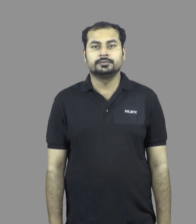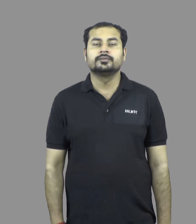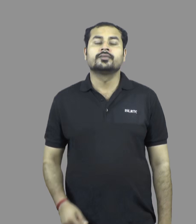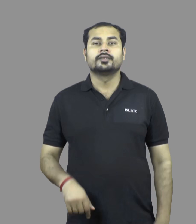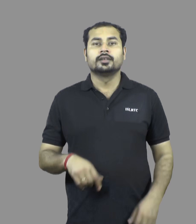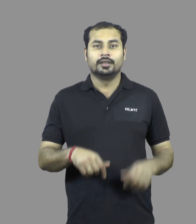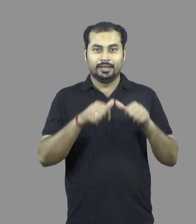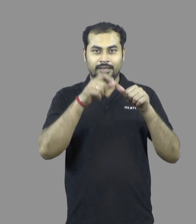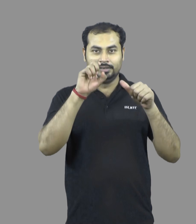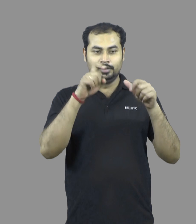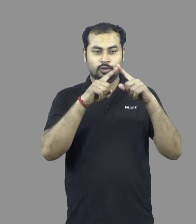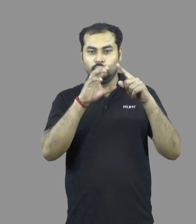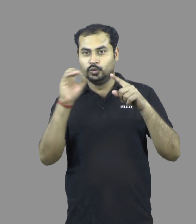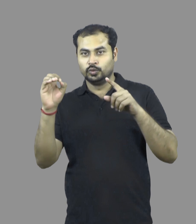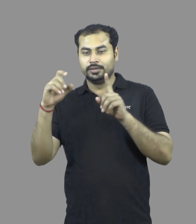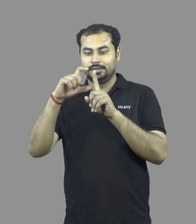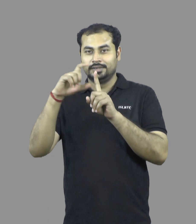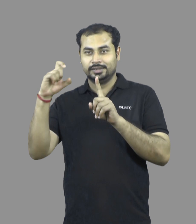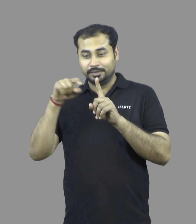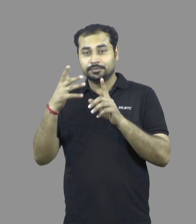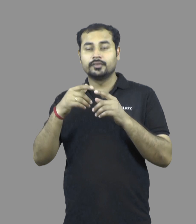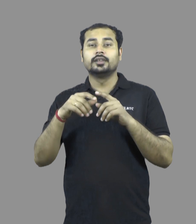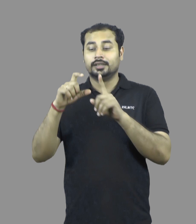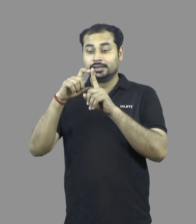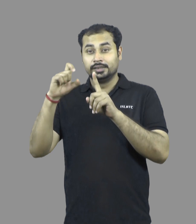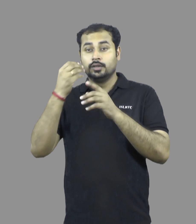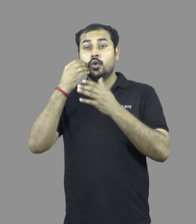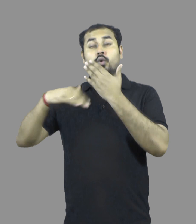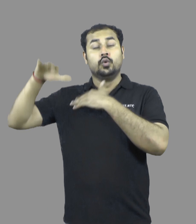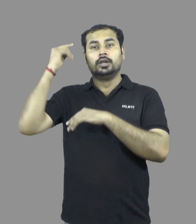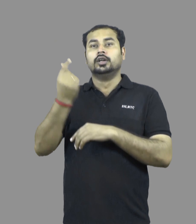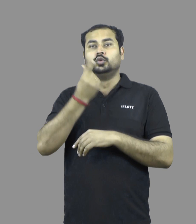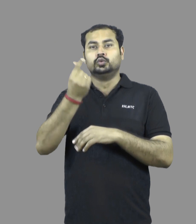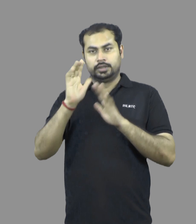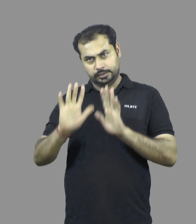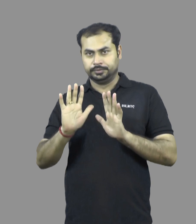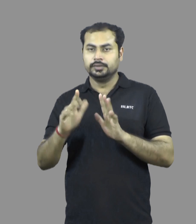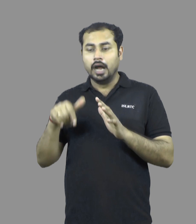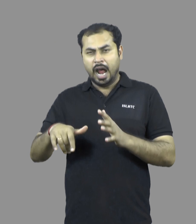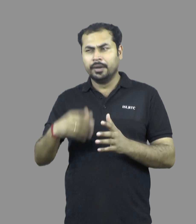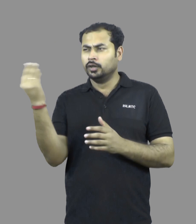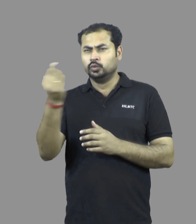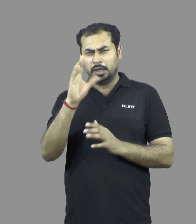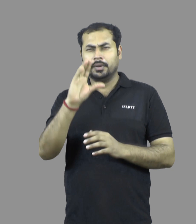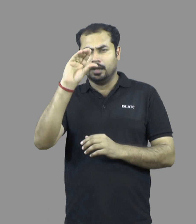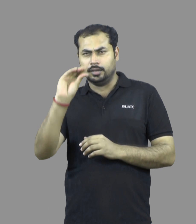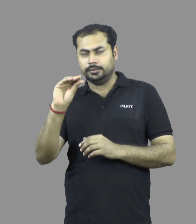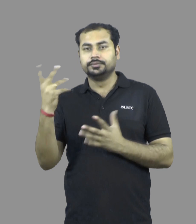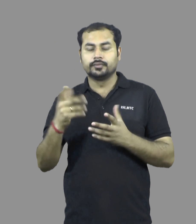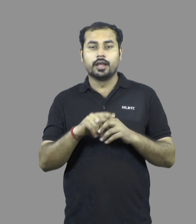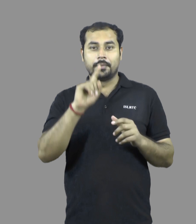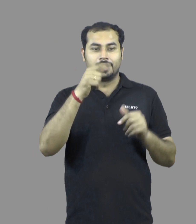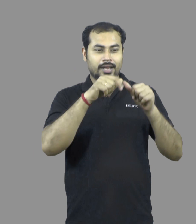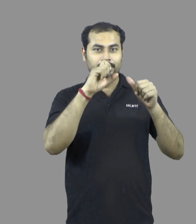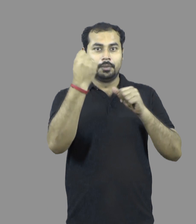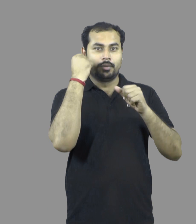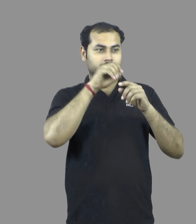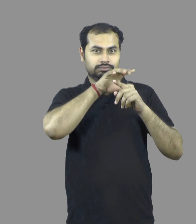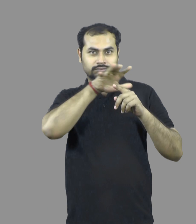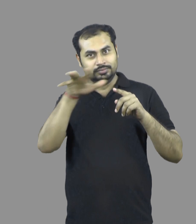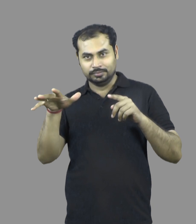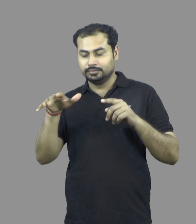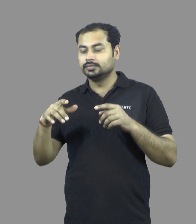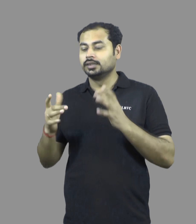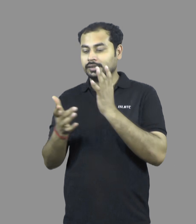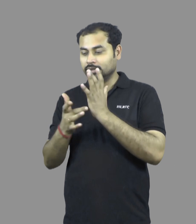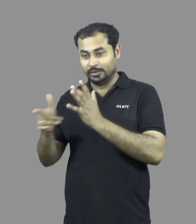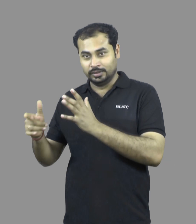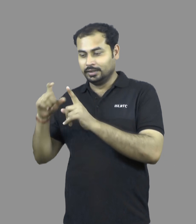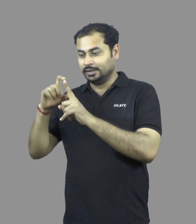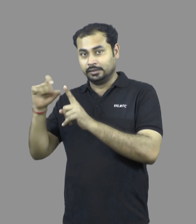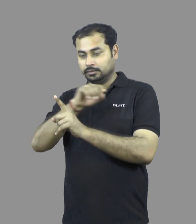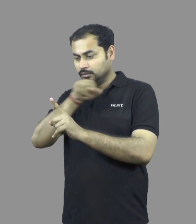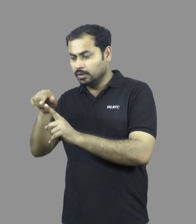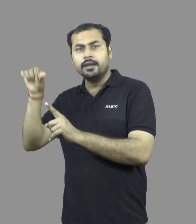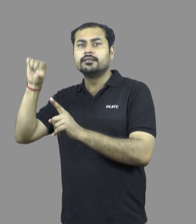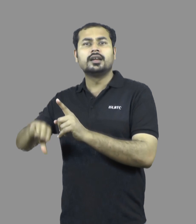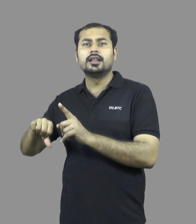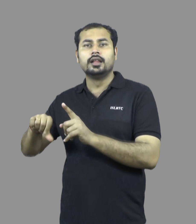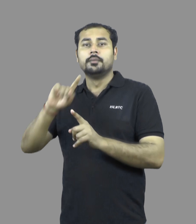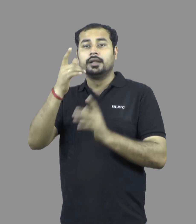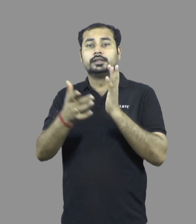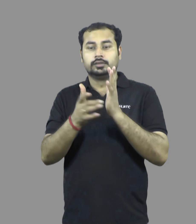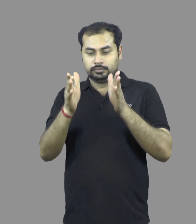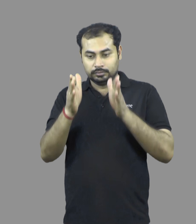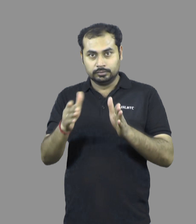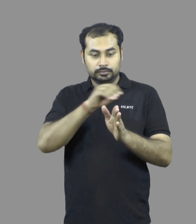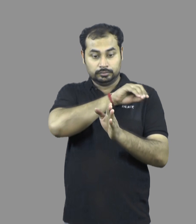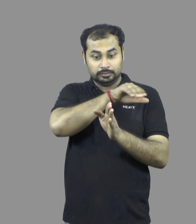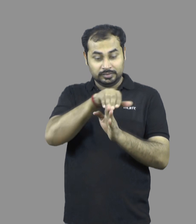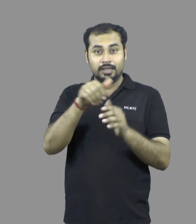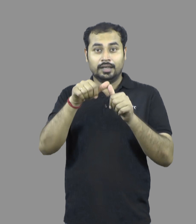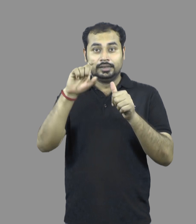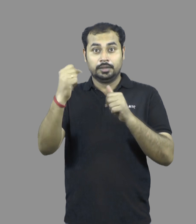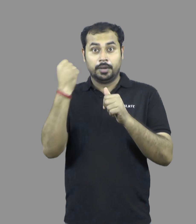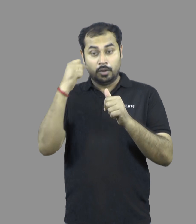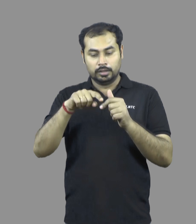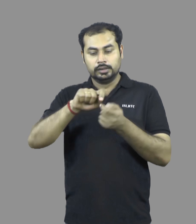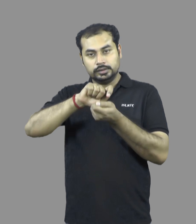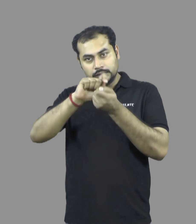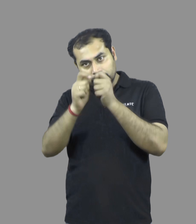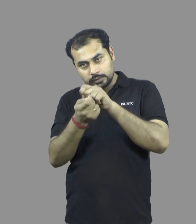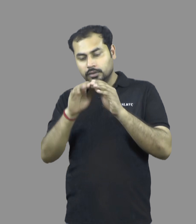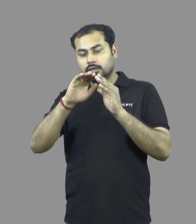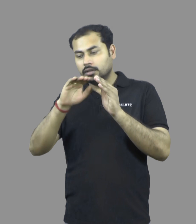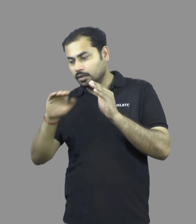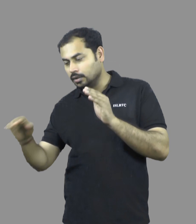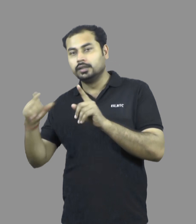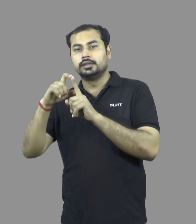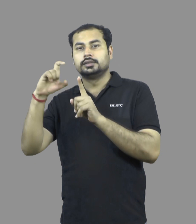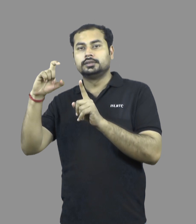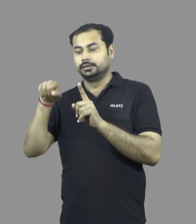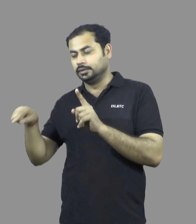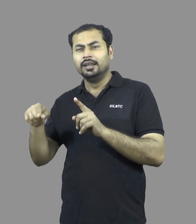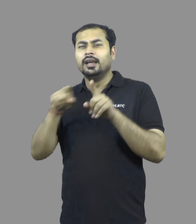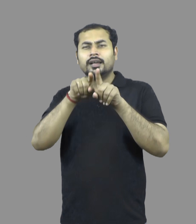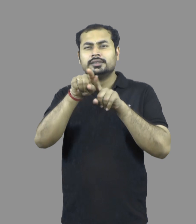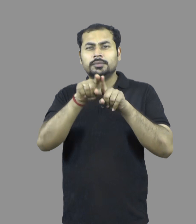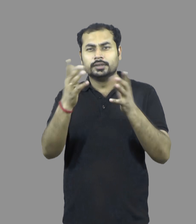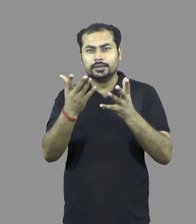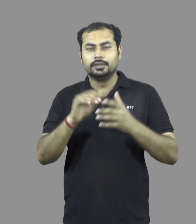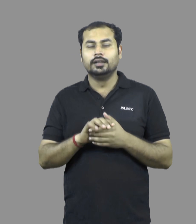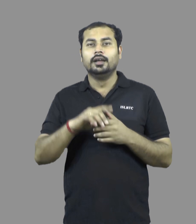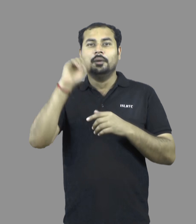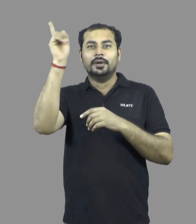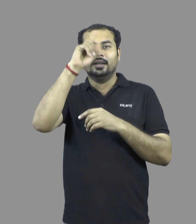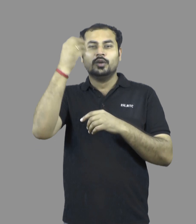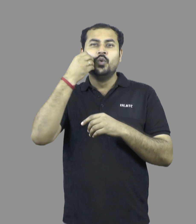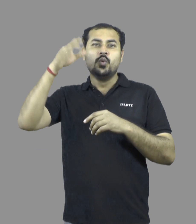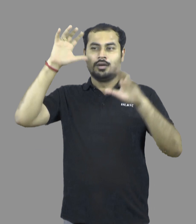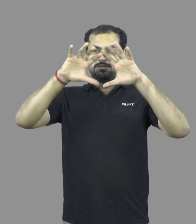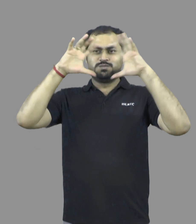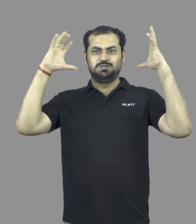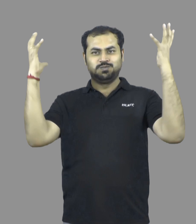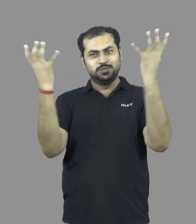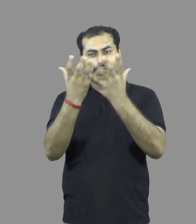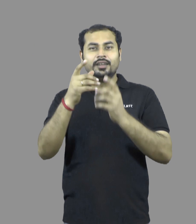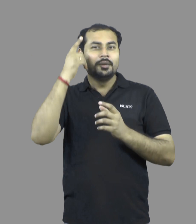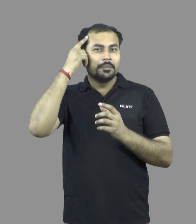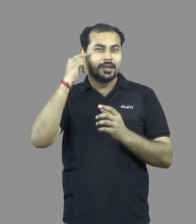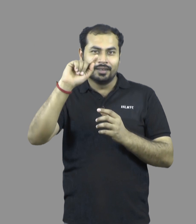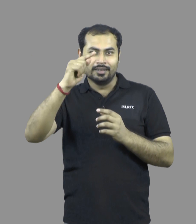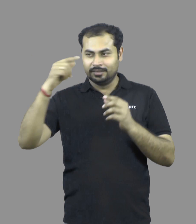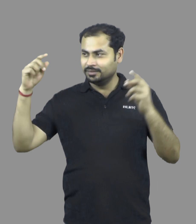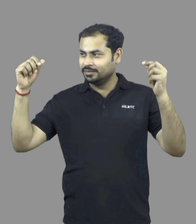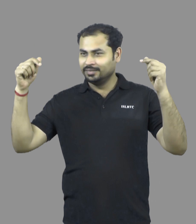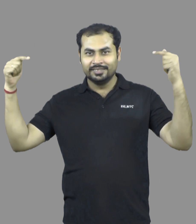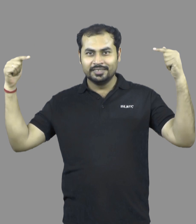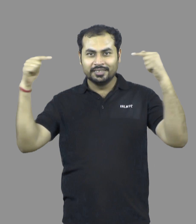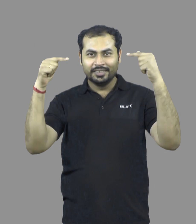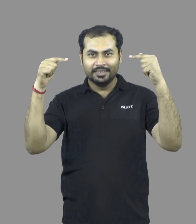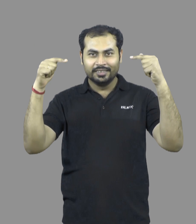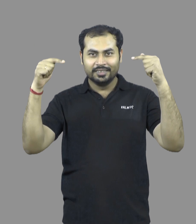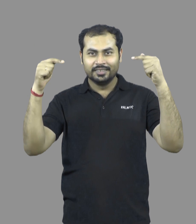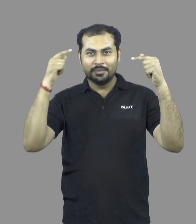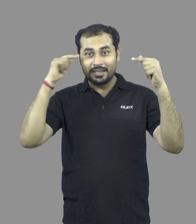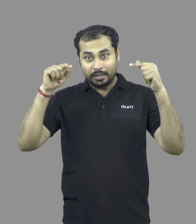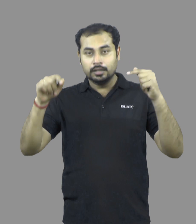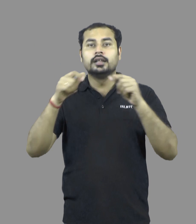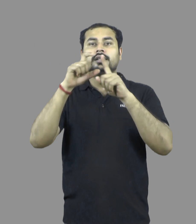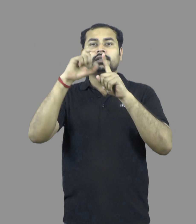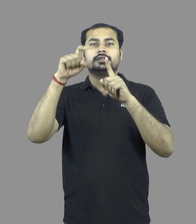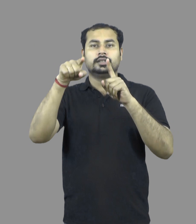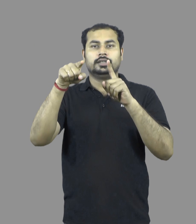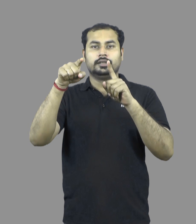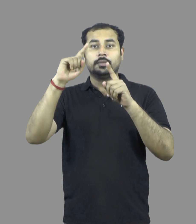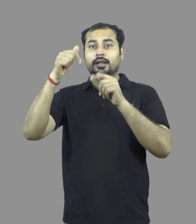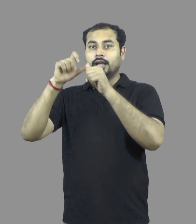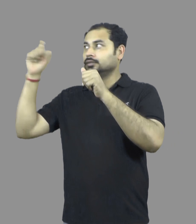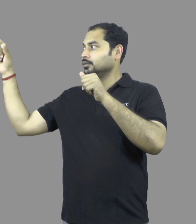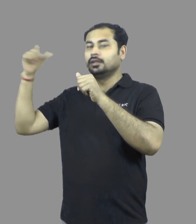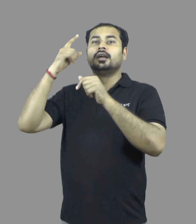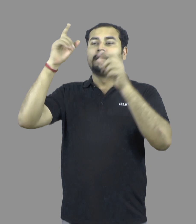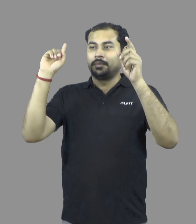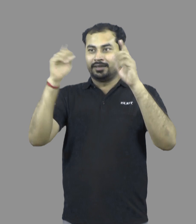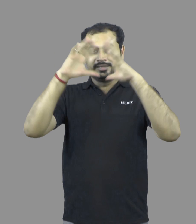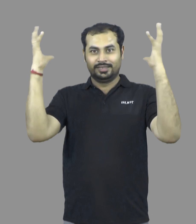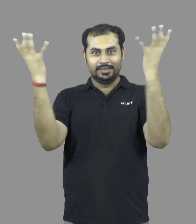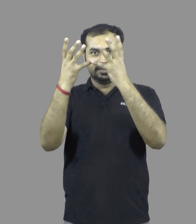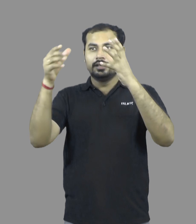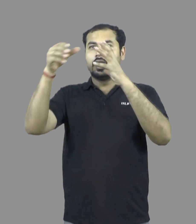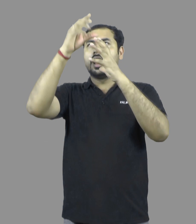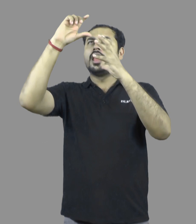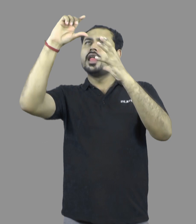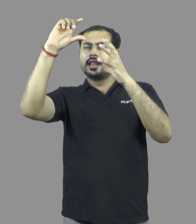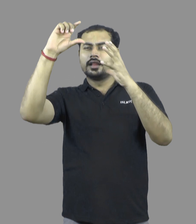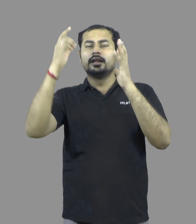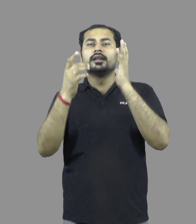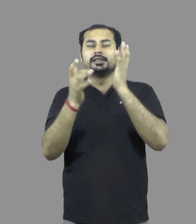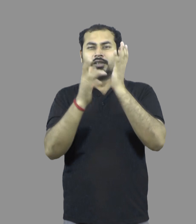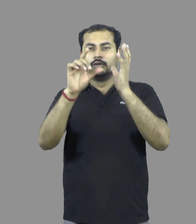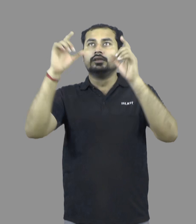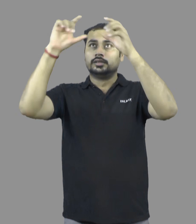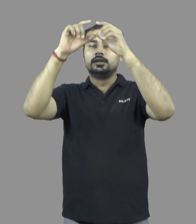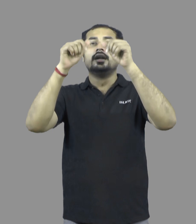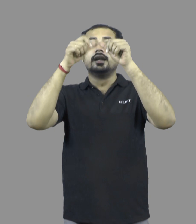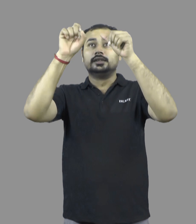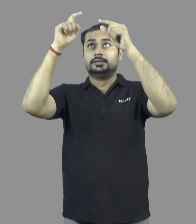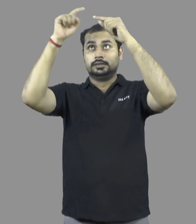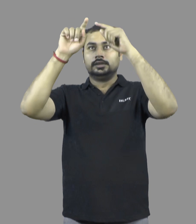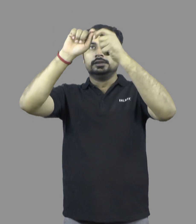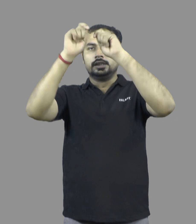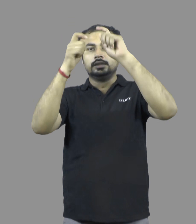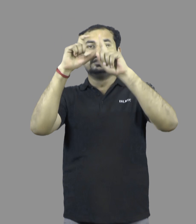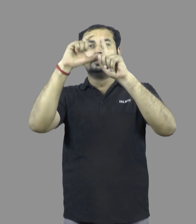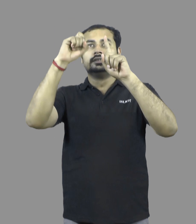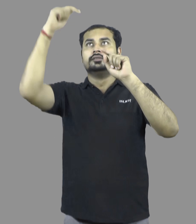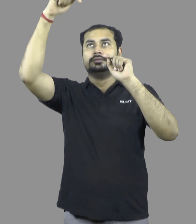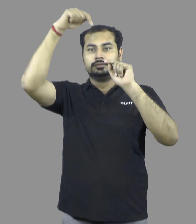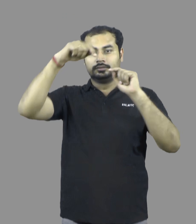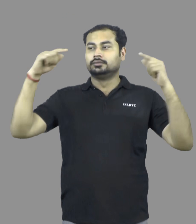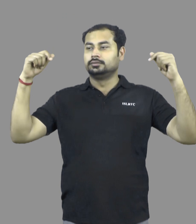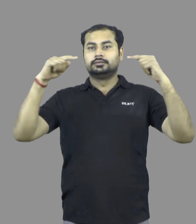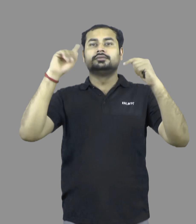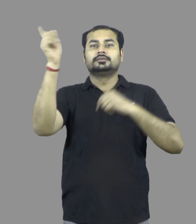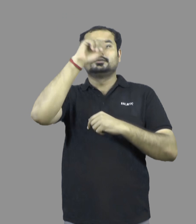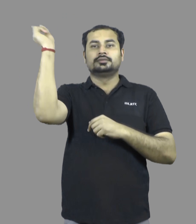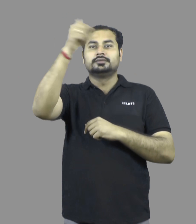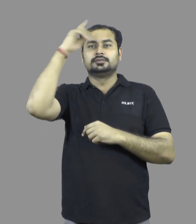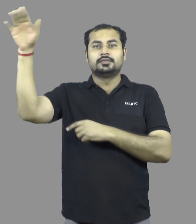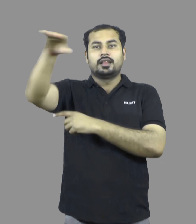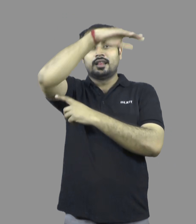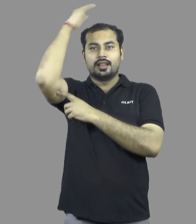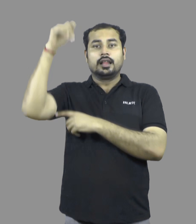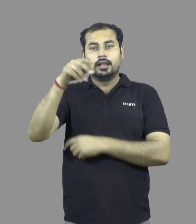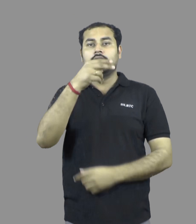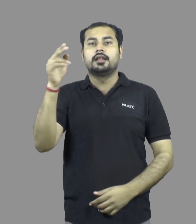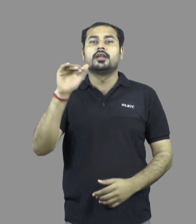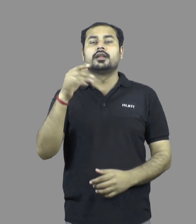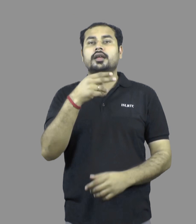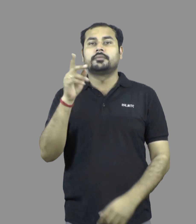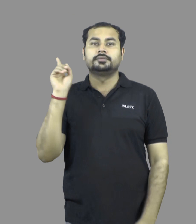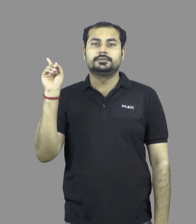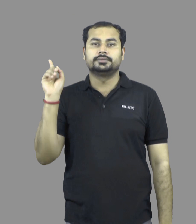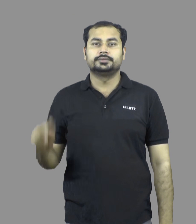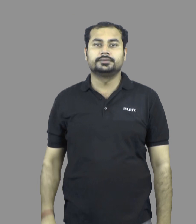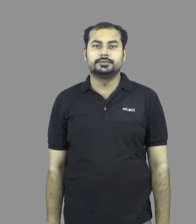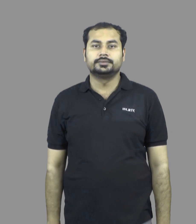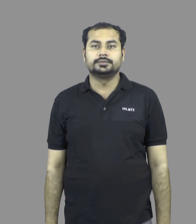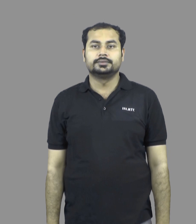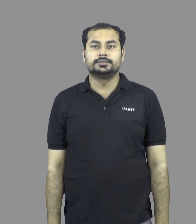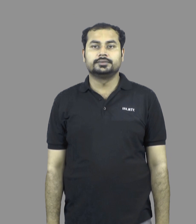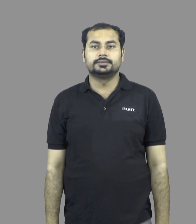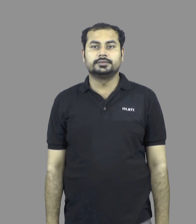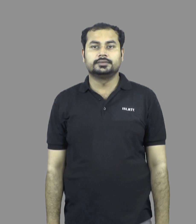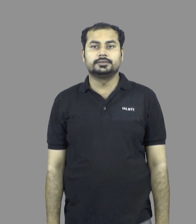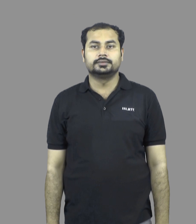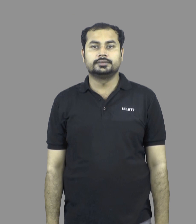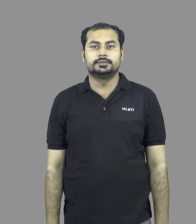AC to DC Converter